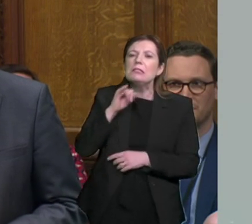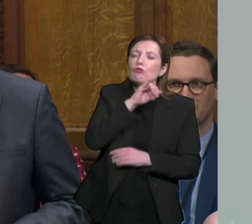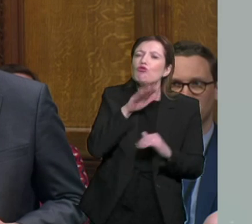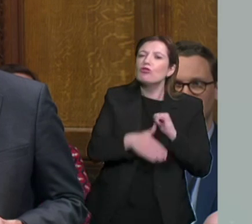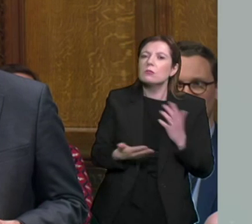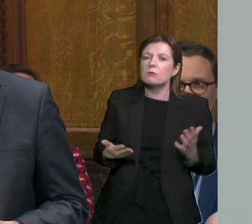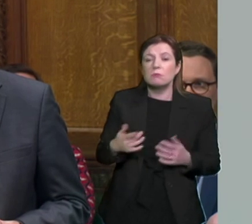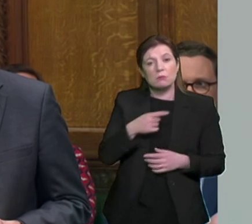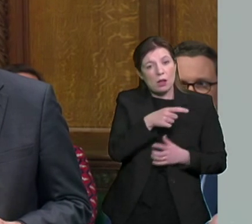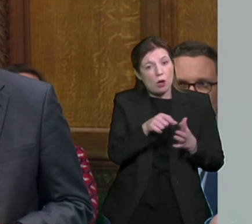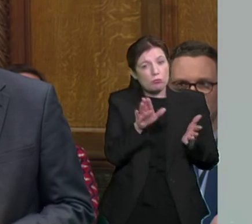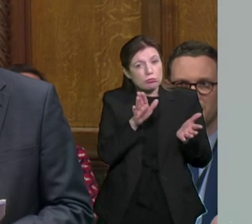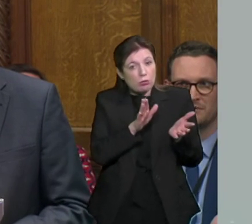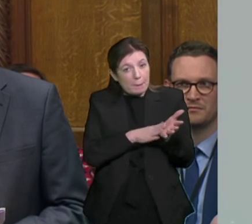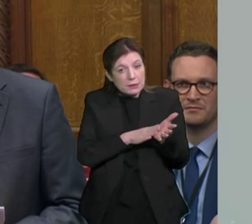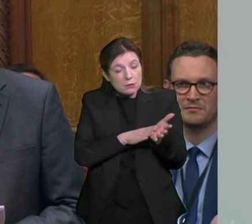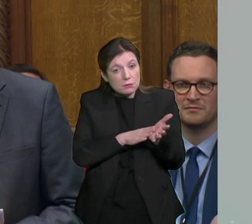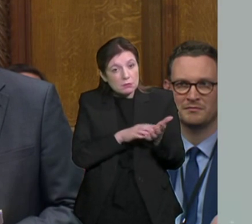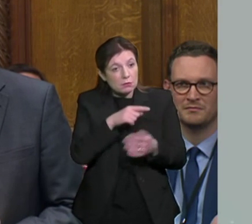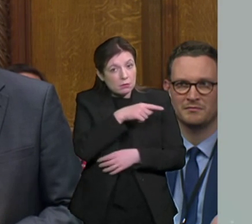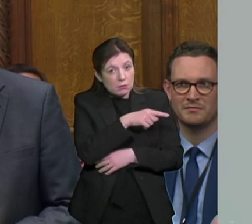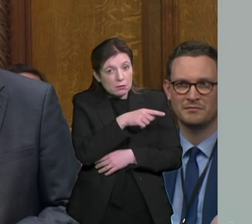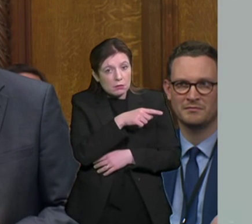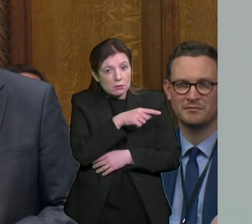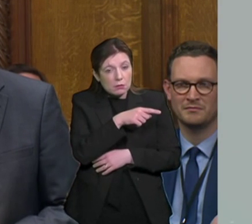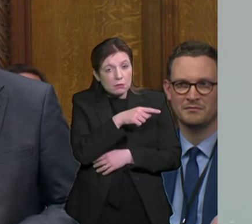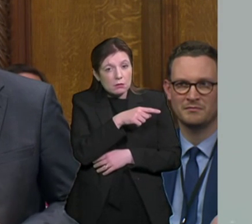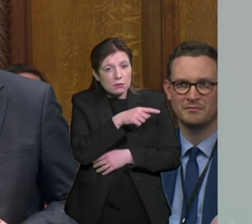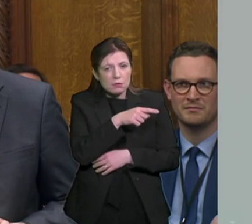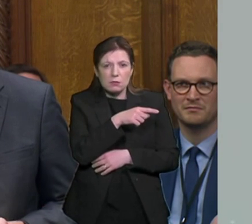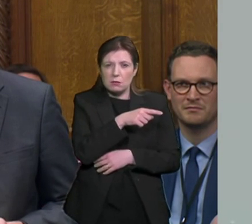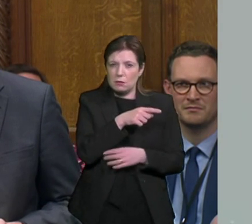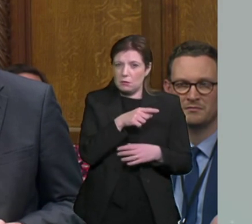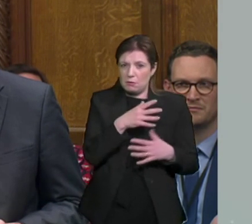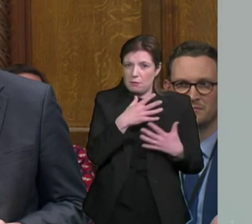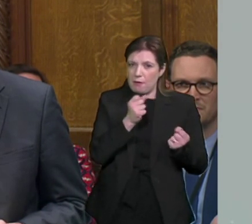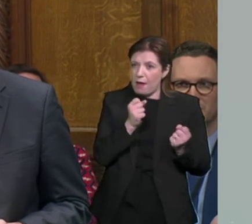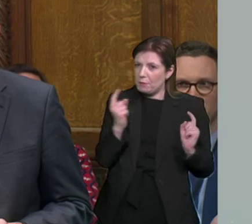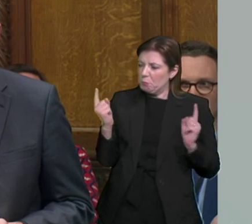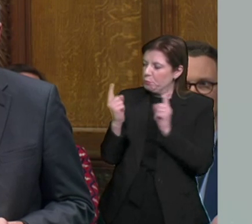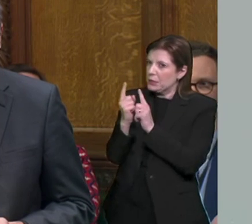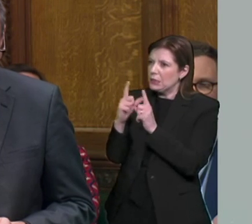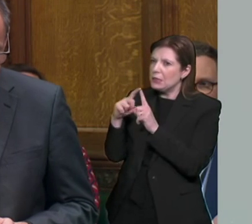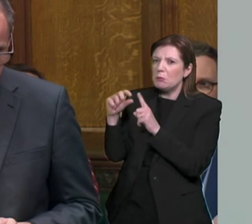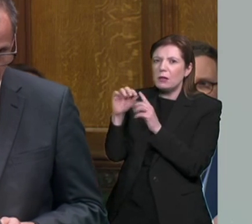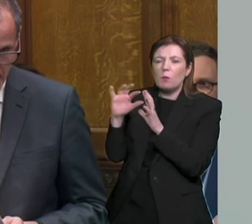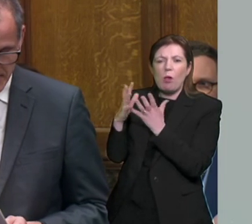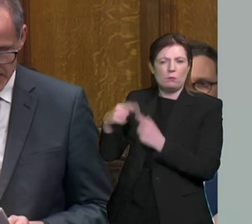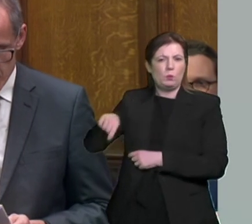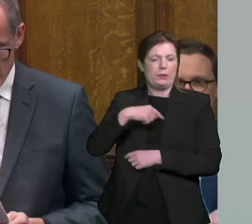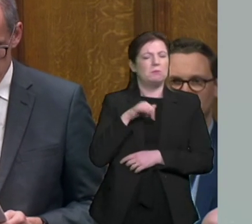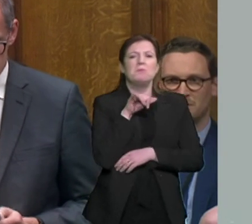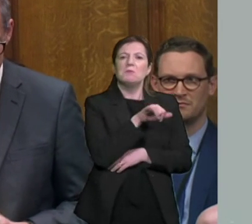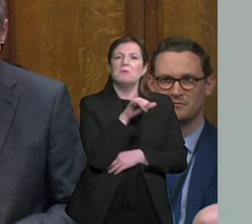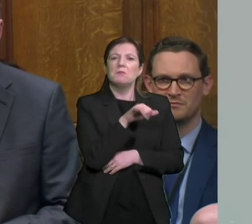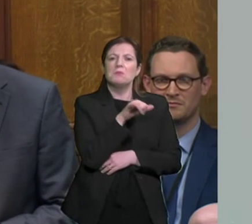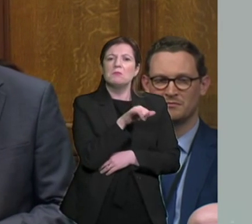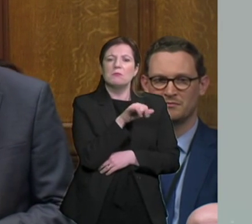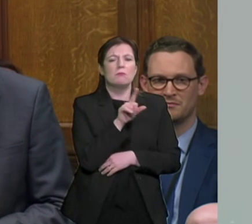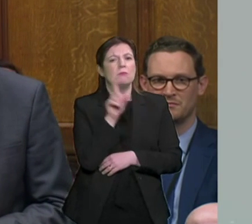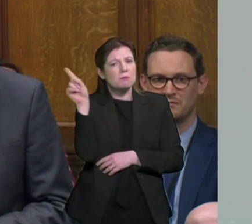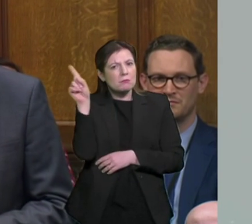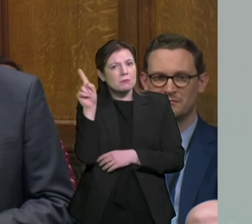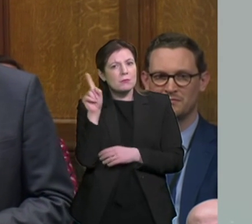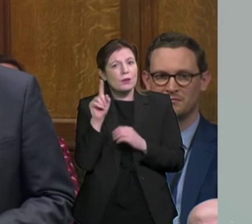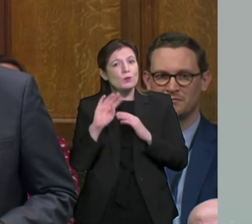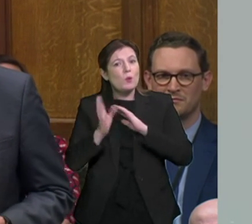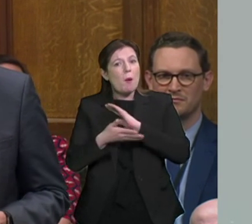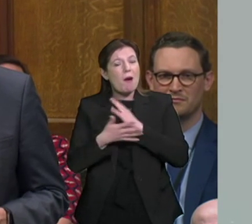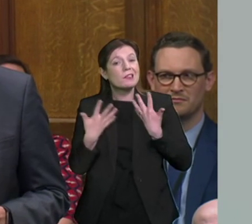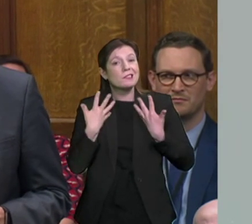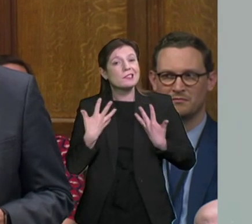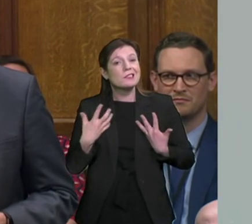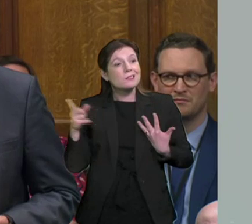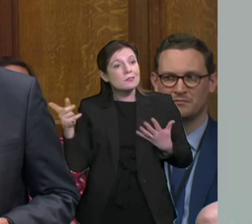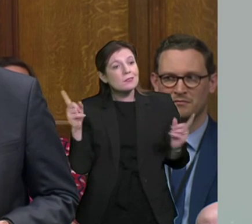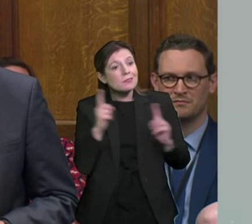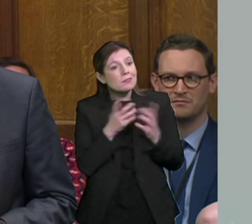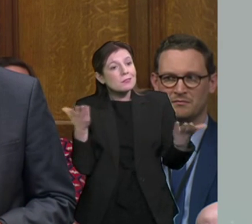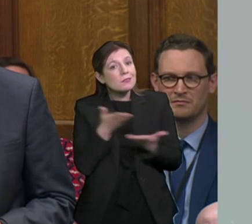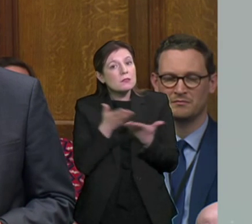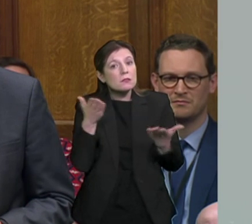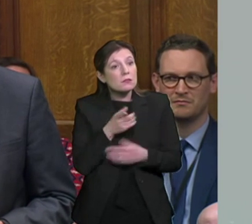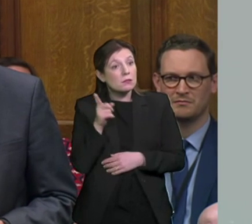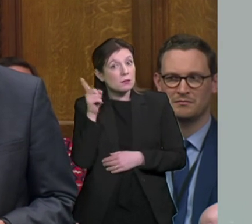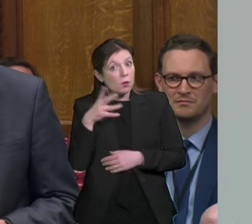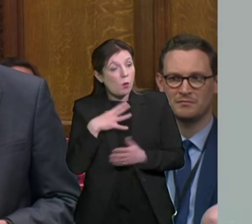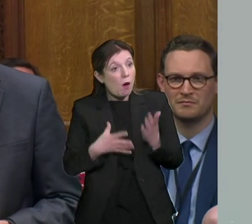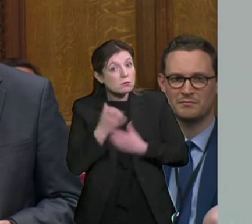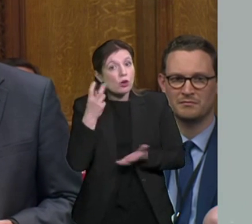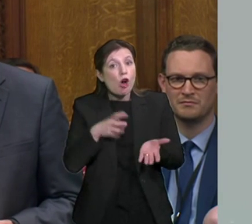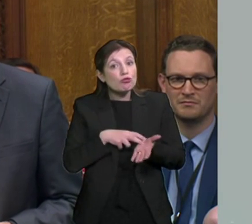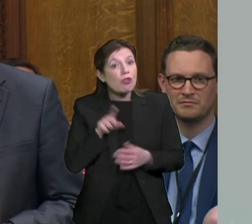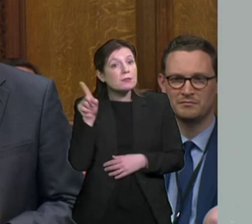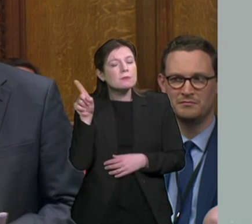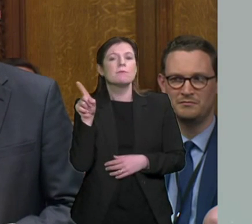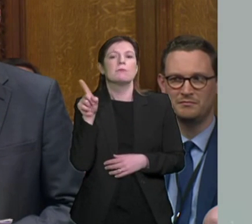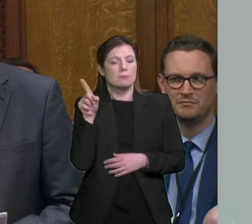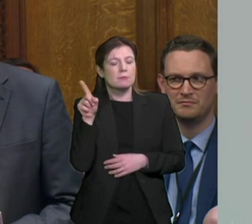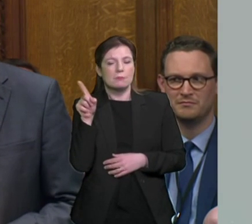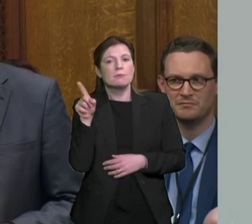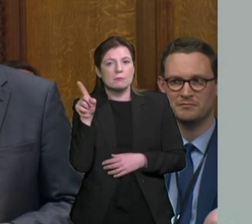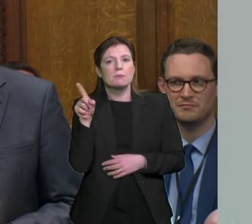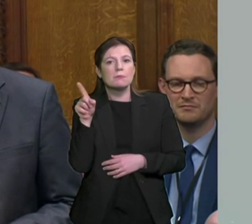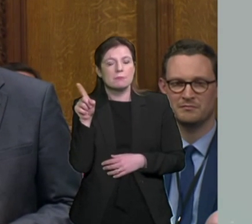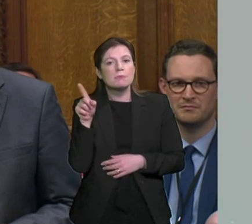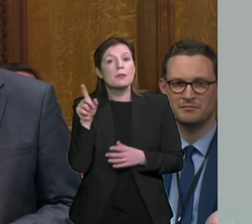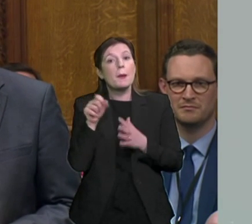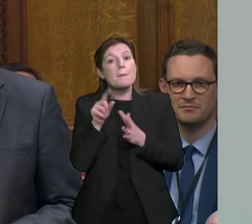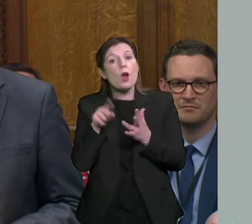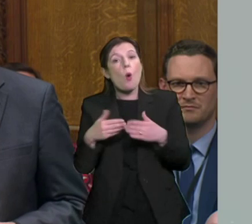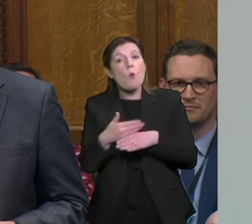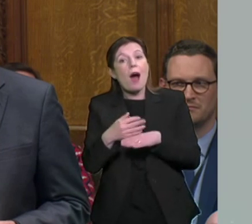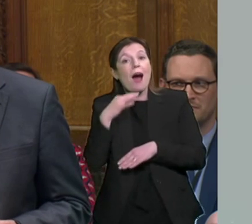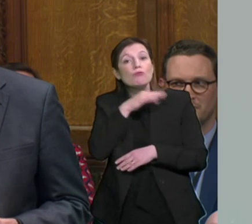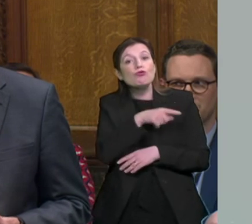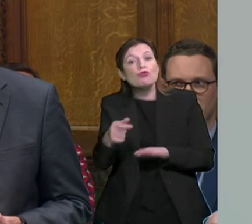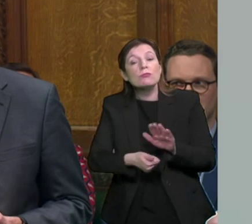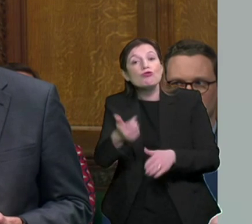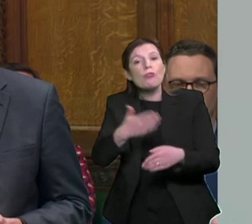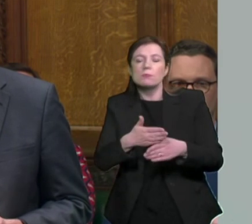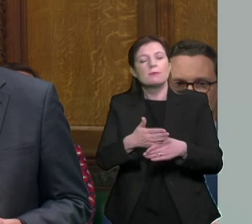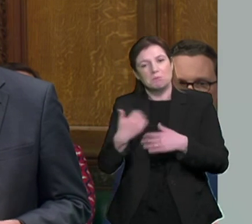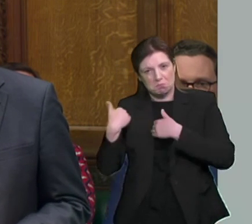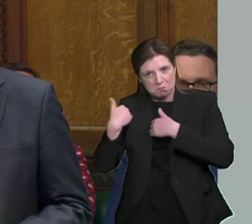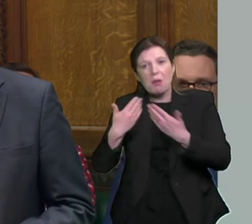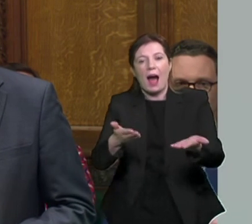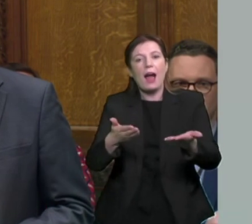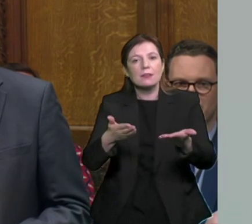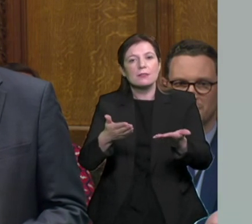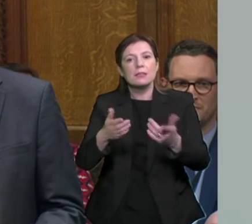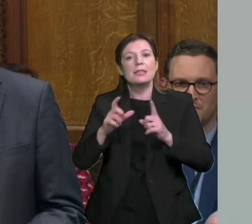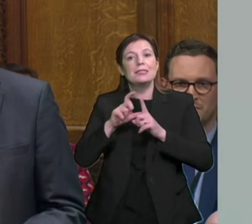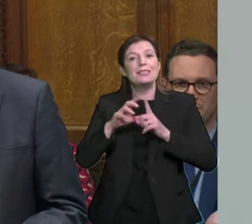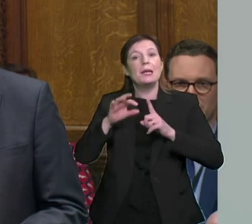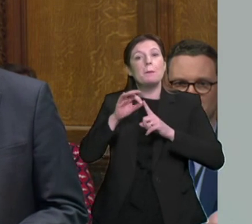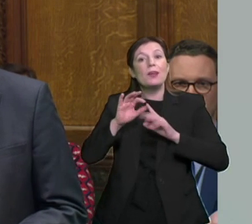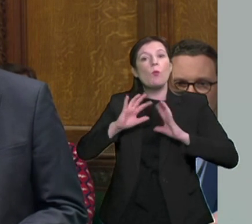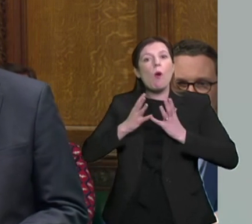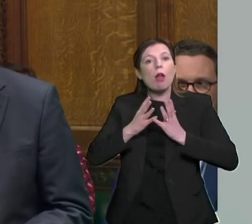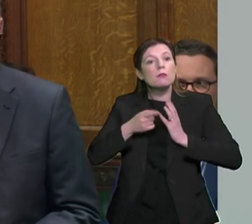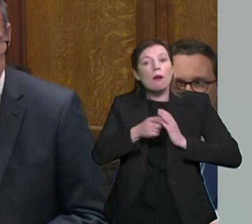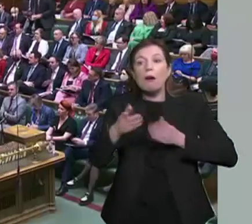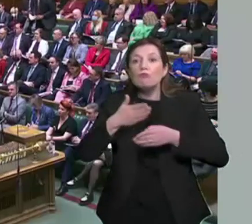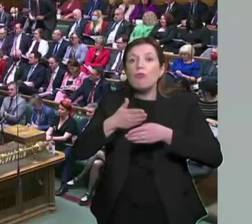If the Prime Minister wants to remove the latest suspicion of his conflicts of interest, will he tell his Dubai millionaire friends that if they want contracts to run freeports here, they must reinstate P&O workers and guarantee the jobs of DP World workers too?